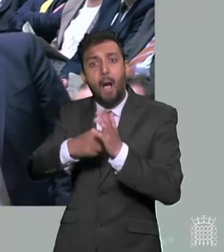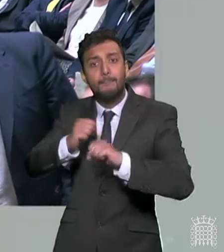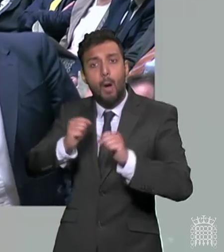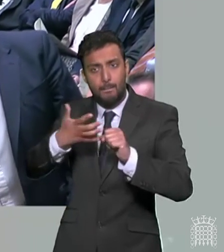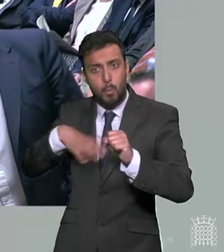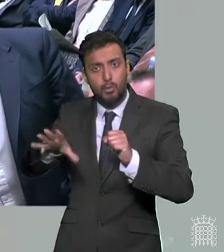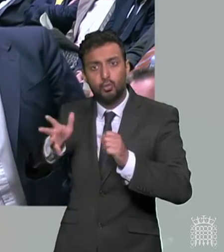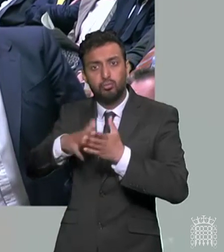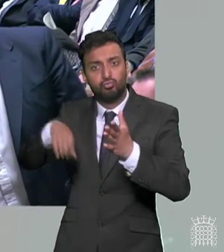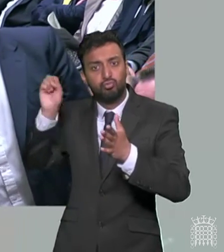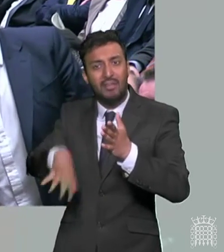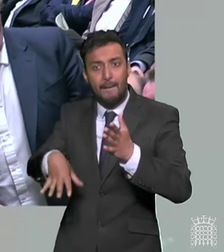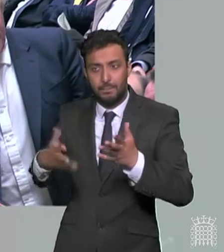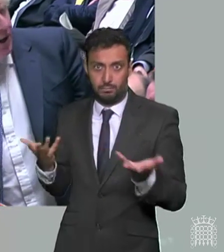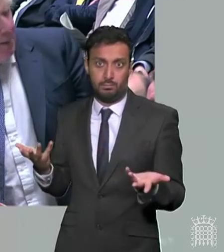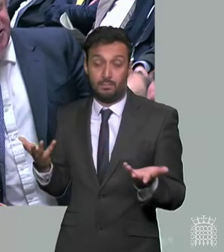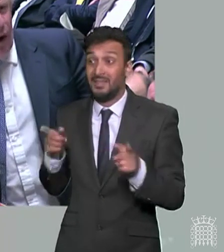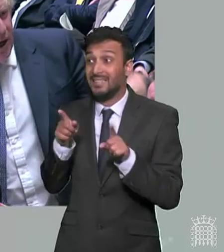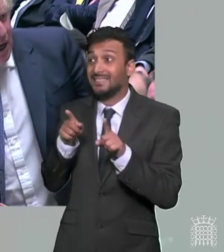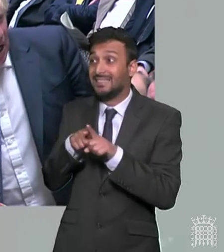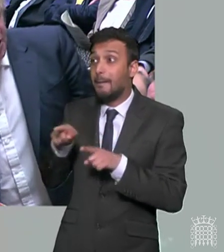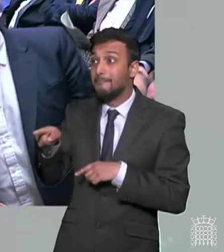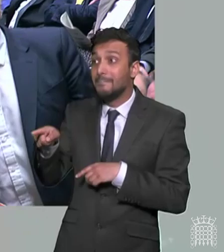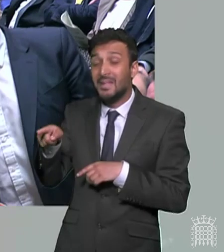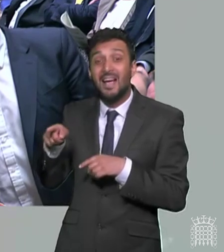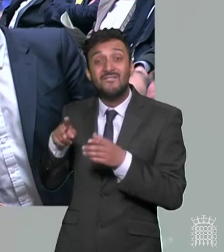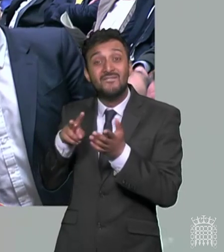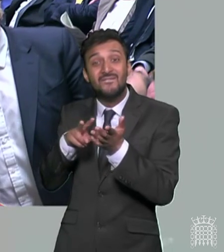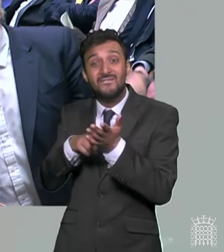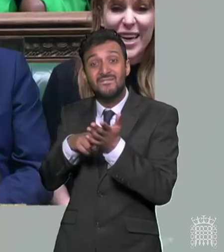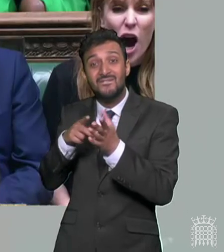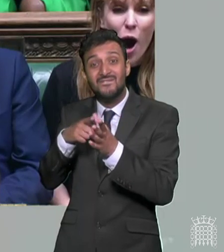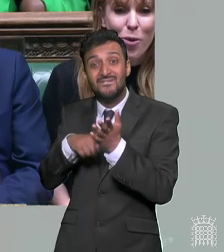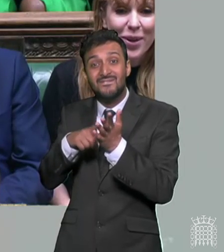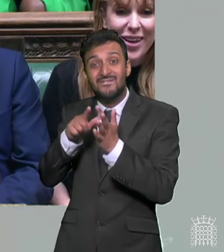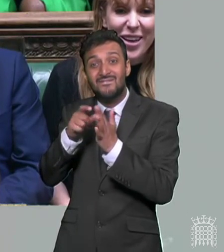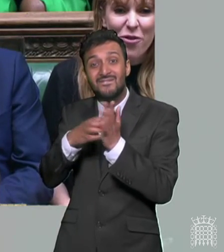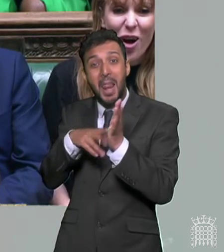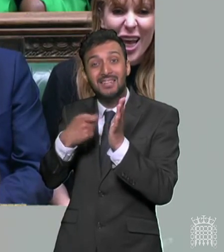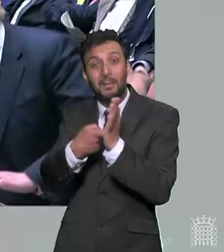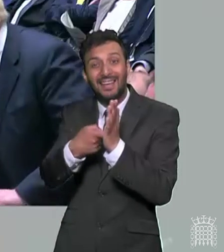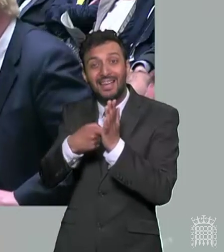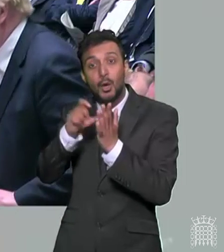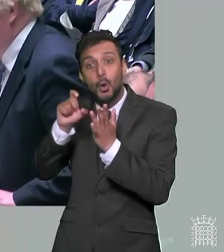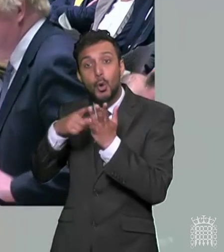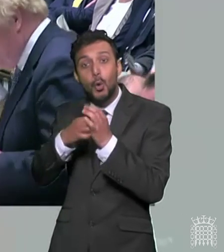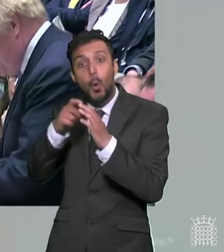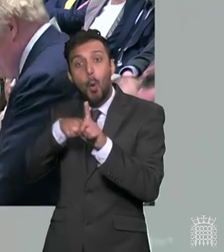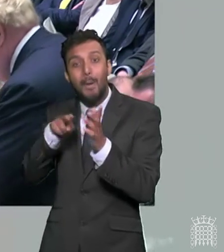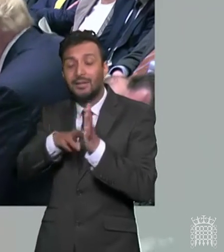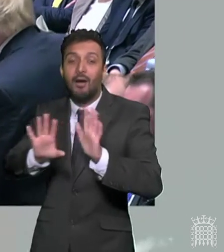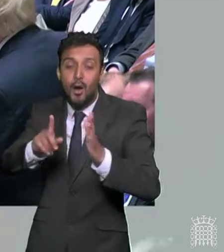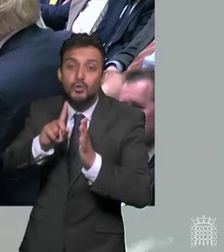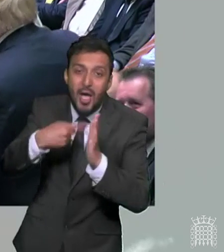the Leader of the Opposition campaigned to put Vladimir Corbyn—I mean, sorry, Jeremy Corbyn—in Downing Street?